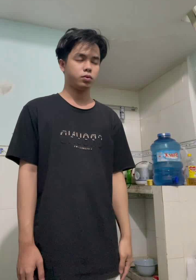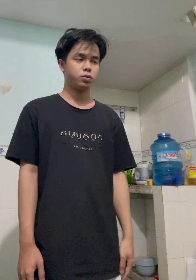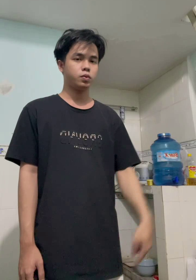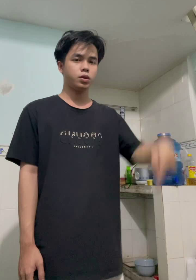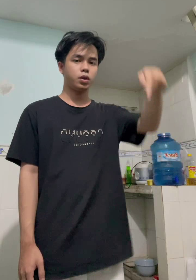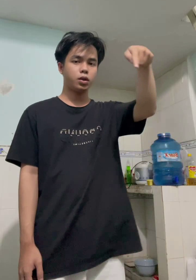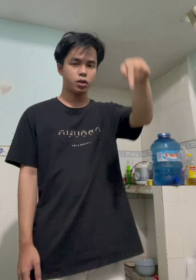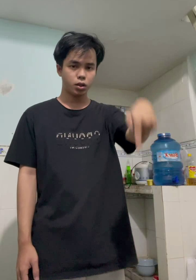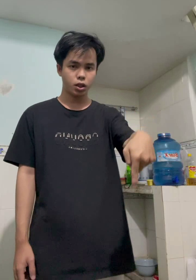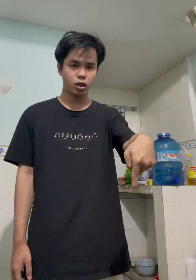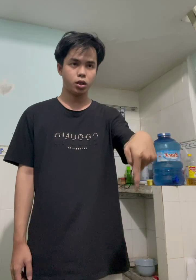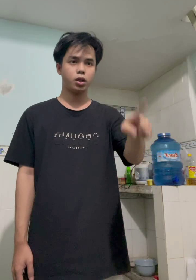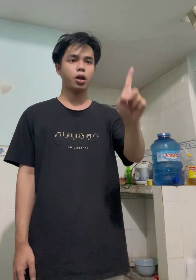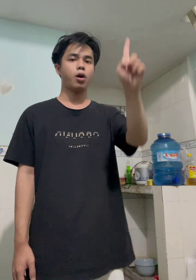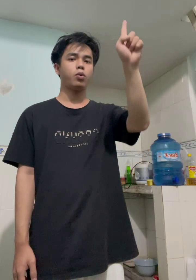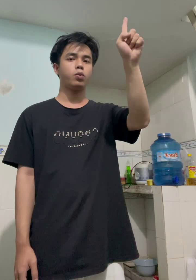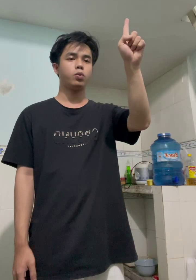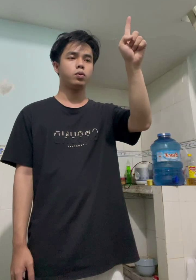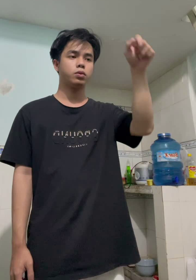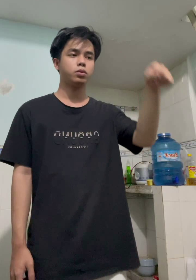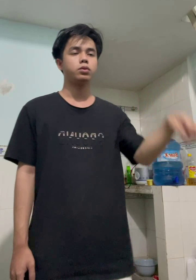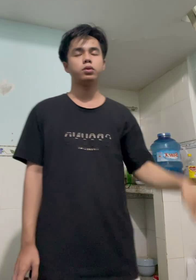di dau